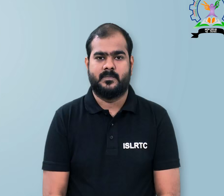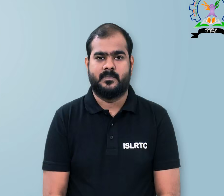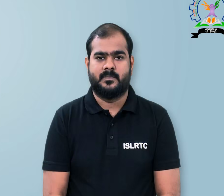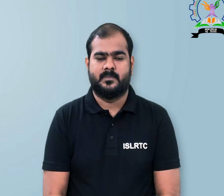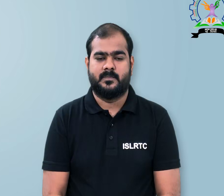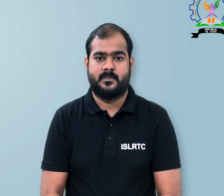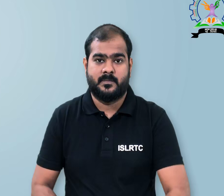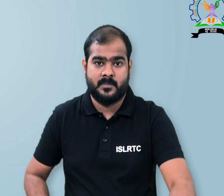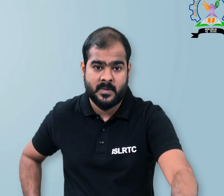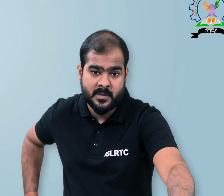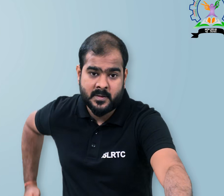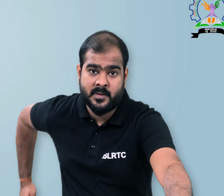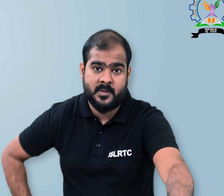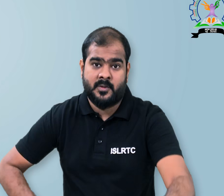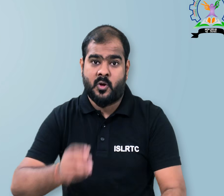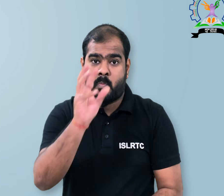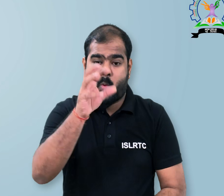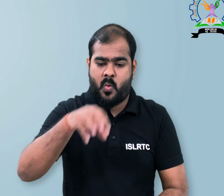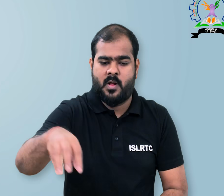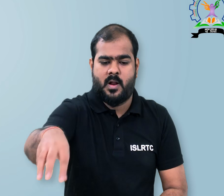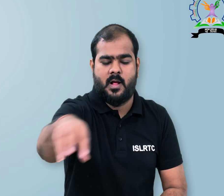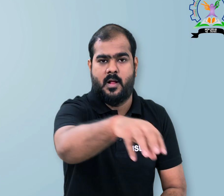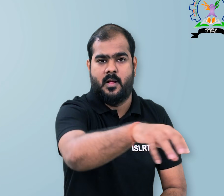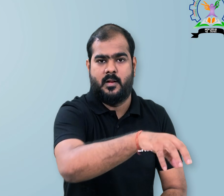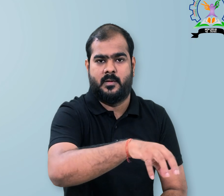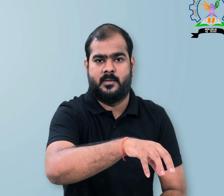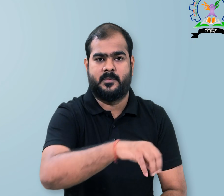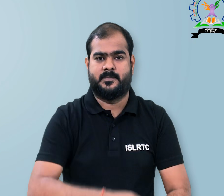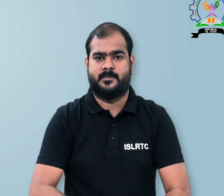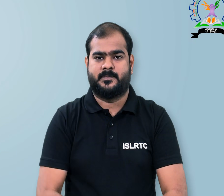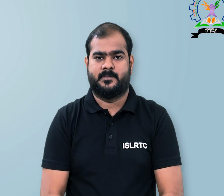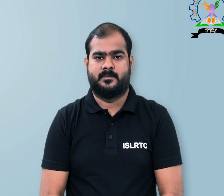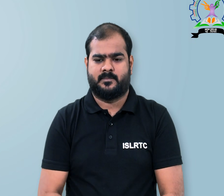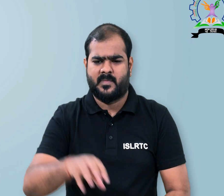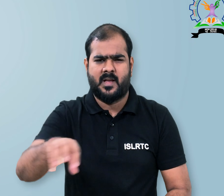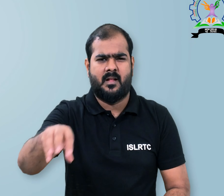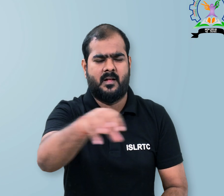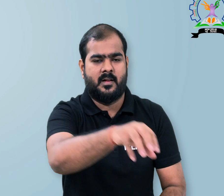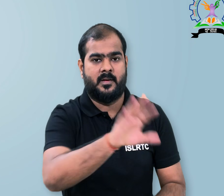Object Ball